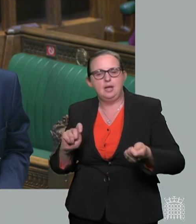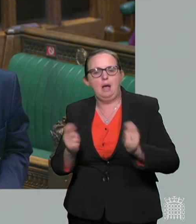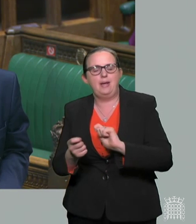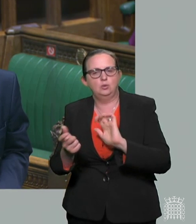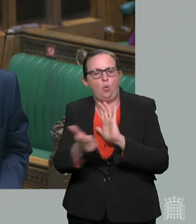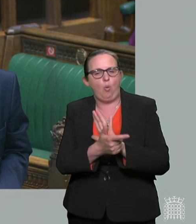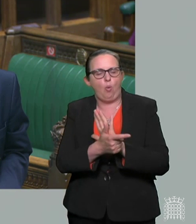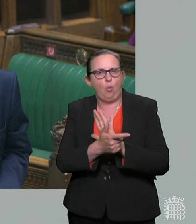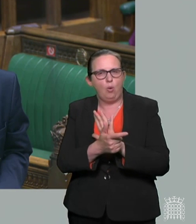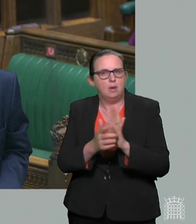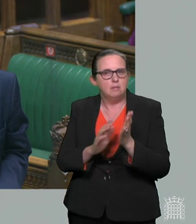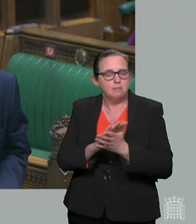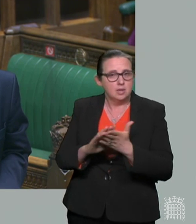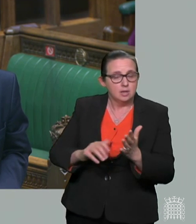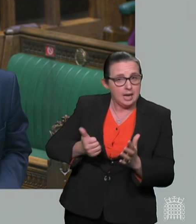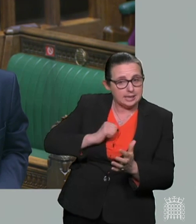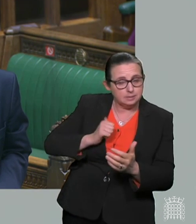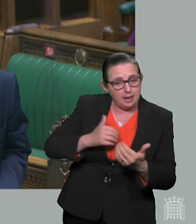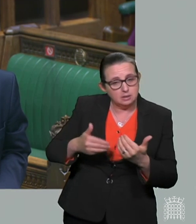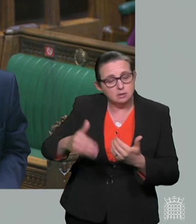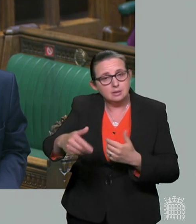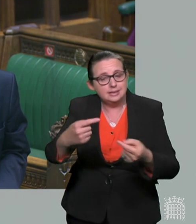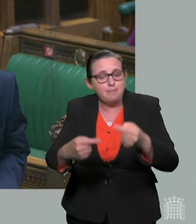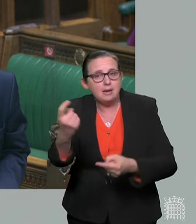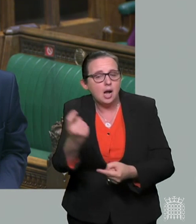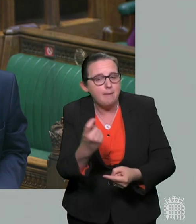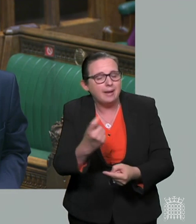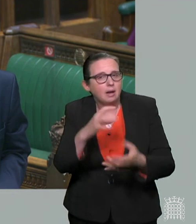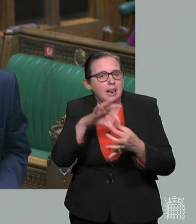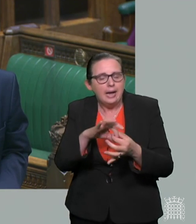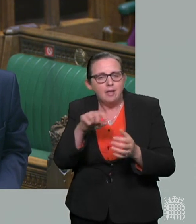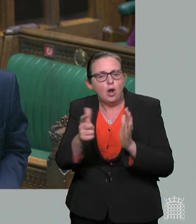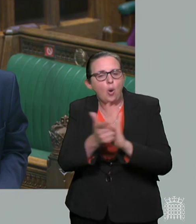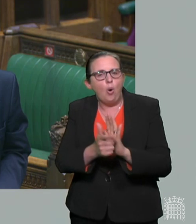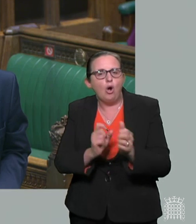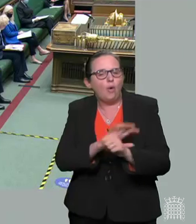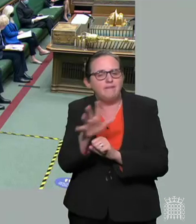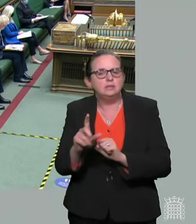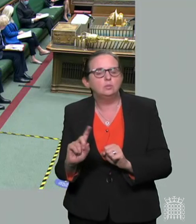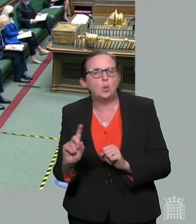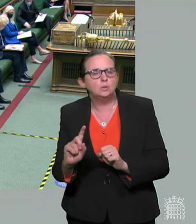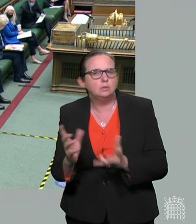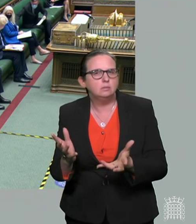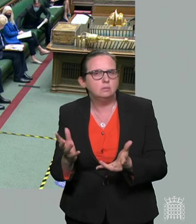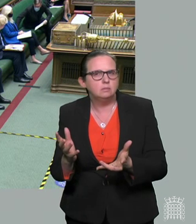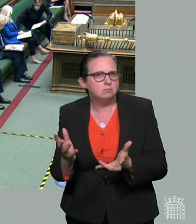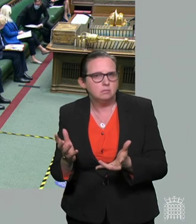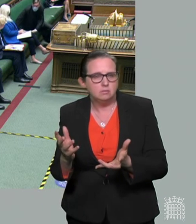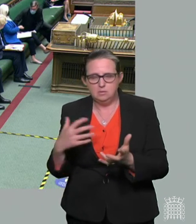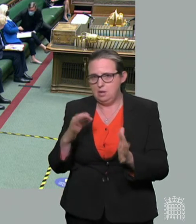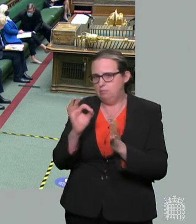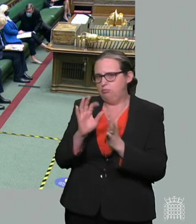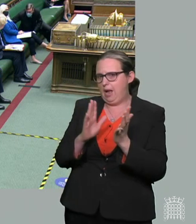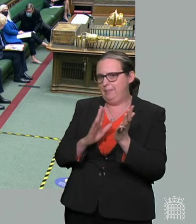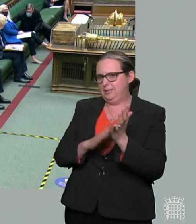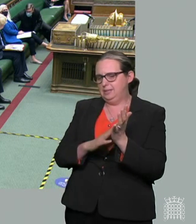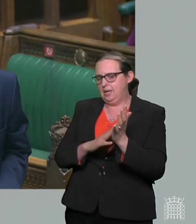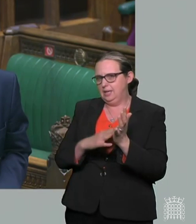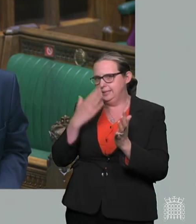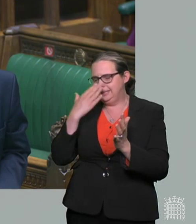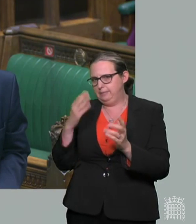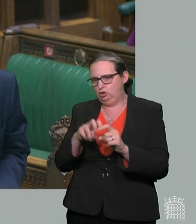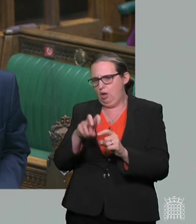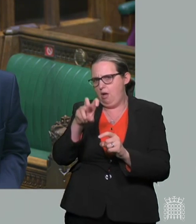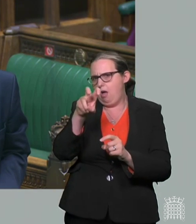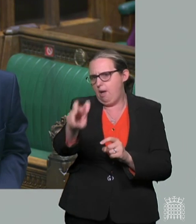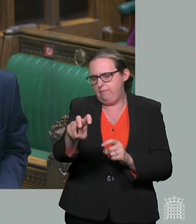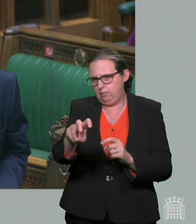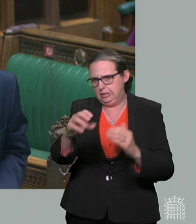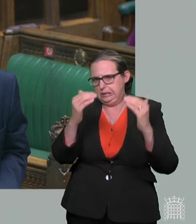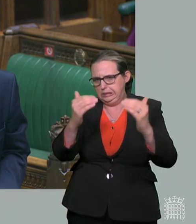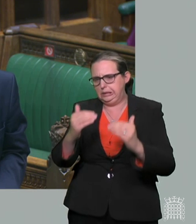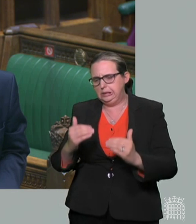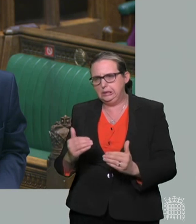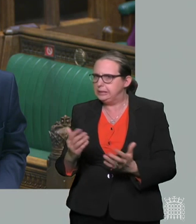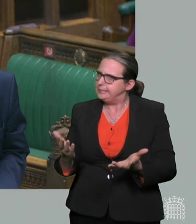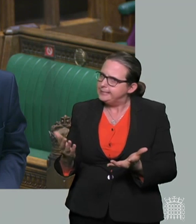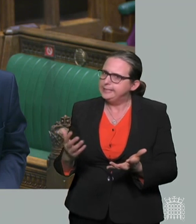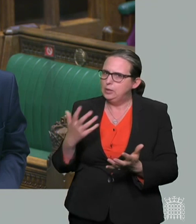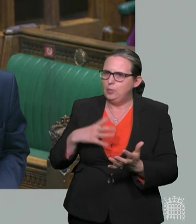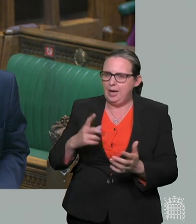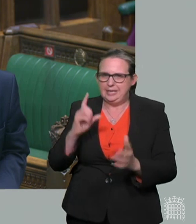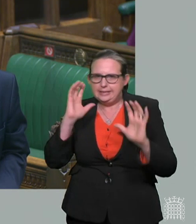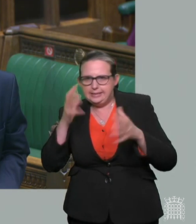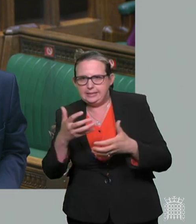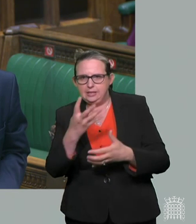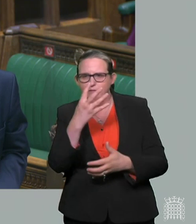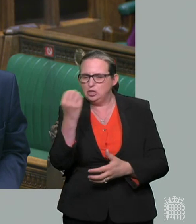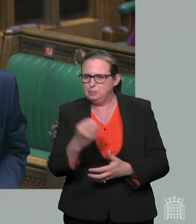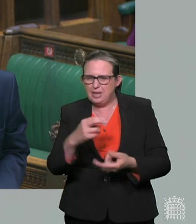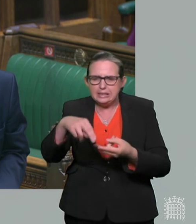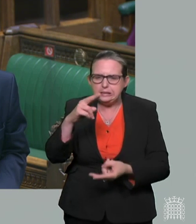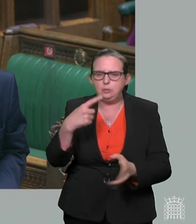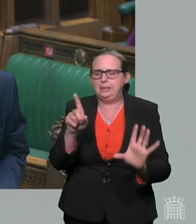Are we expecting a similar debate in another place? Can I suggest to the Prime Minister that, instead of leaping from 0.5% to 0.7% at some stage in the future, we step towards it, because a 40% increase in one year would be ludicrous?